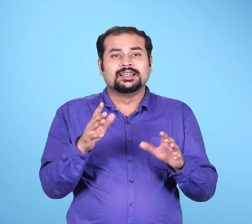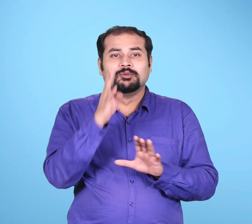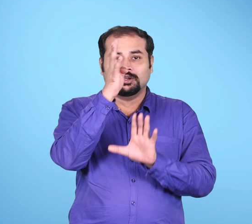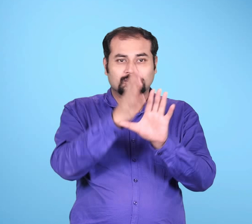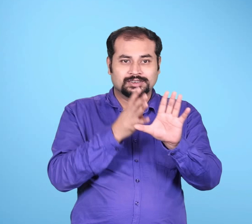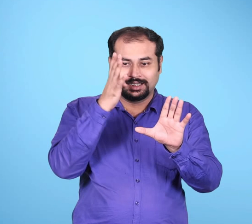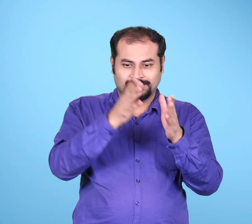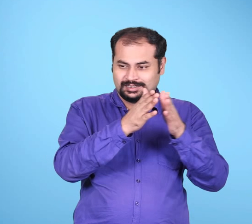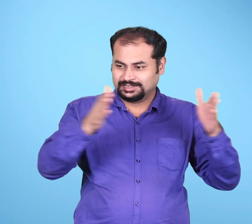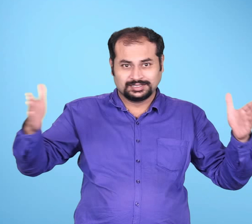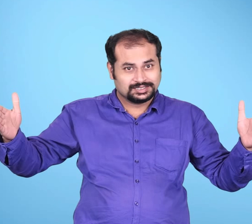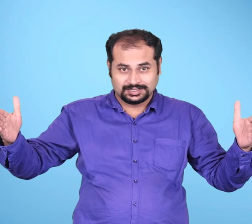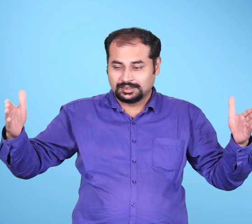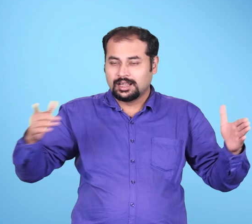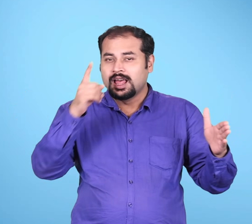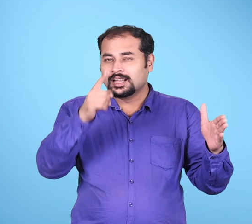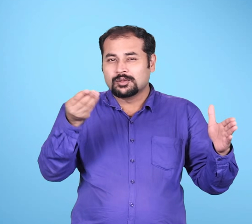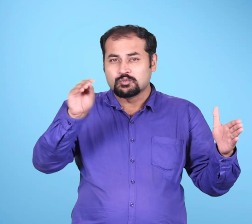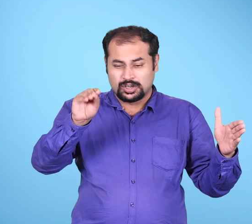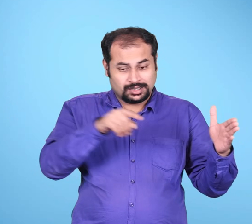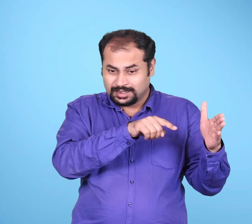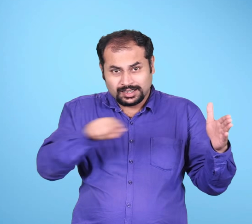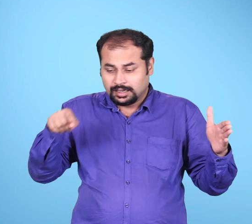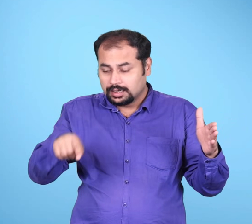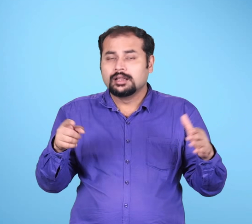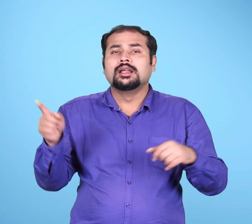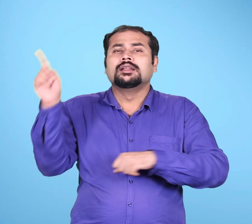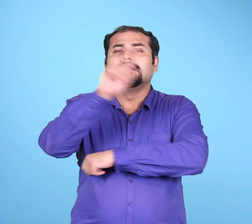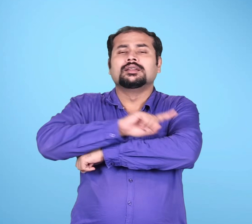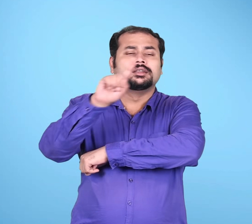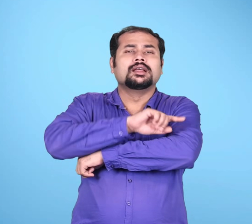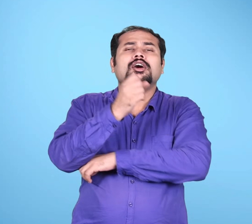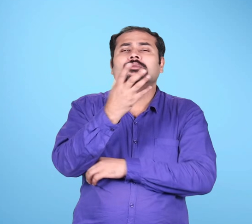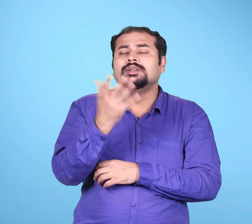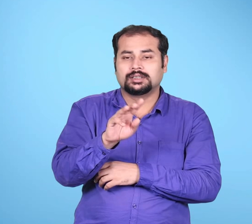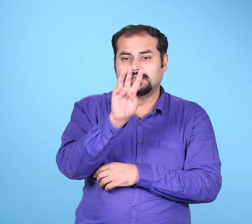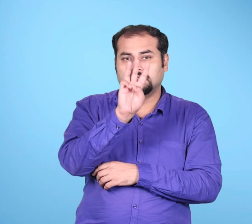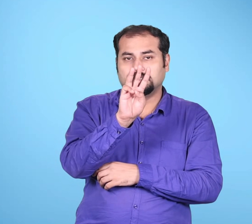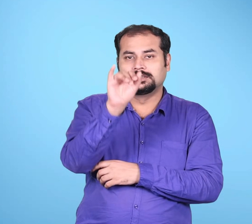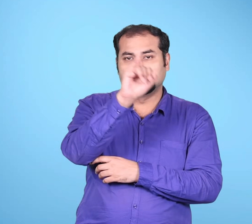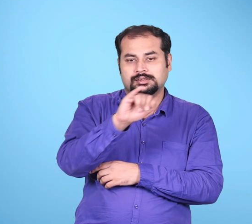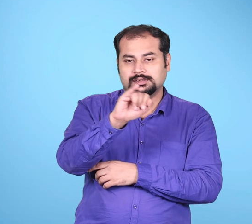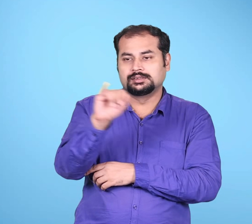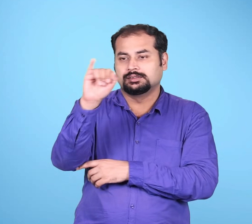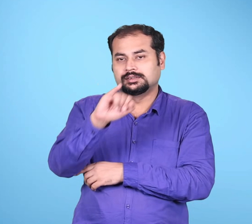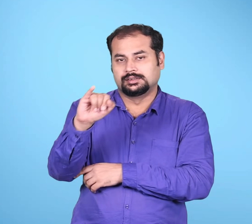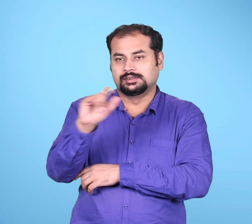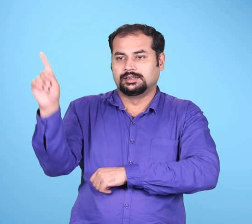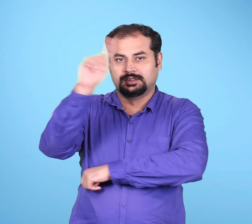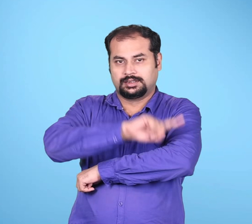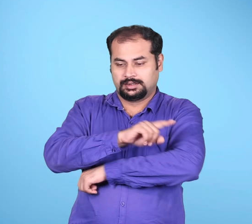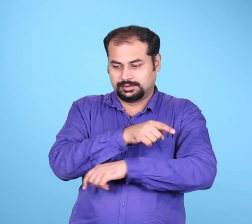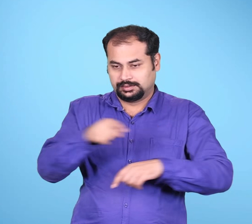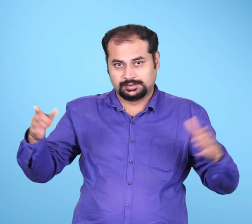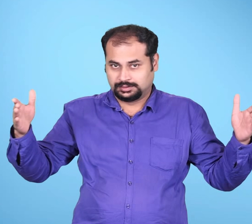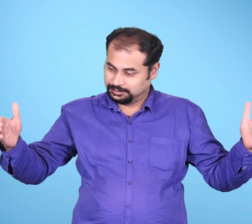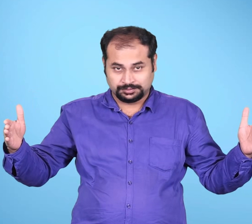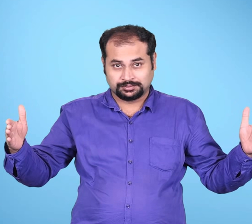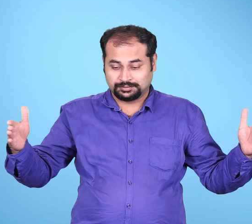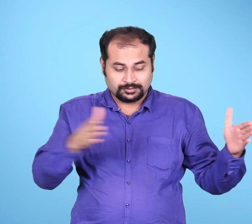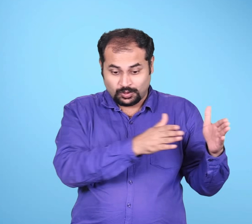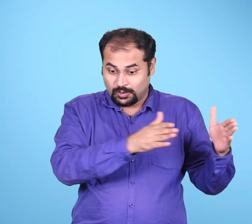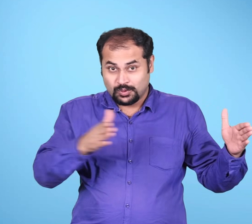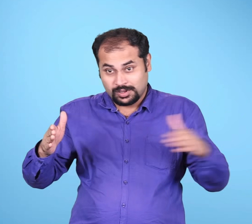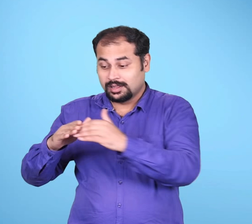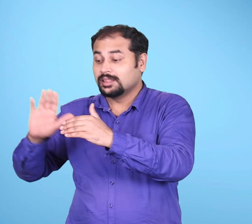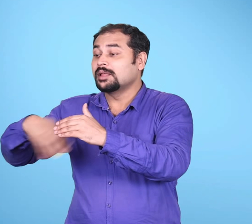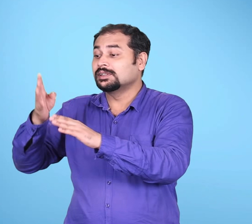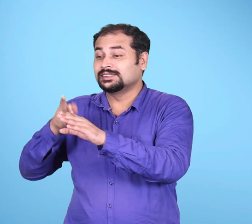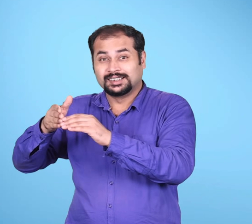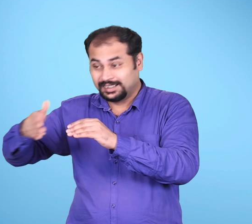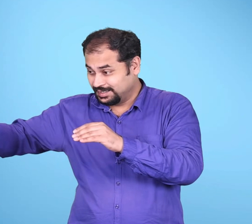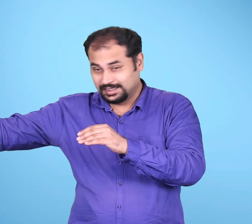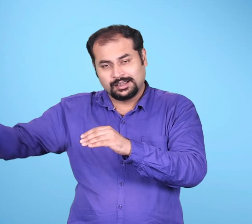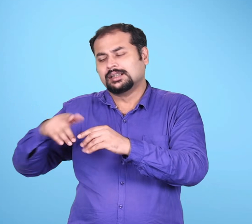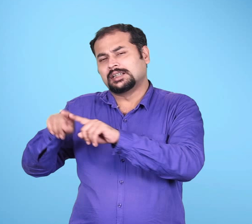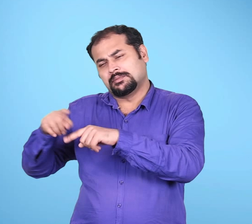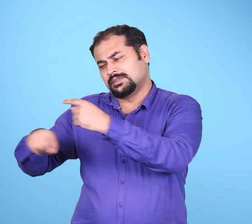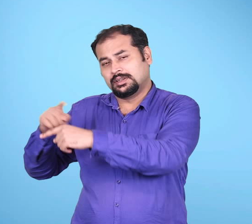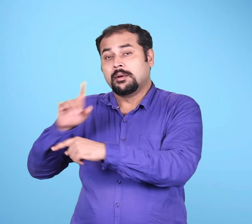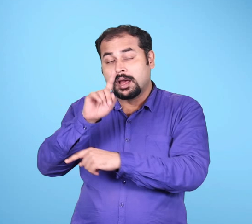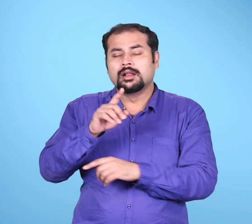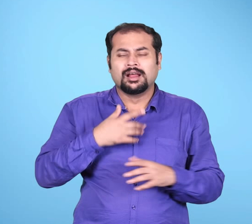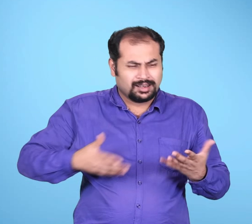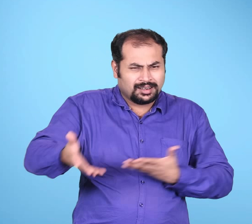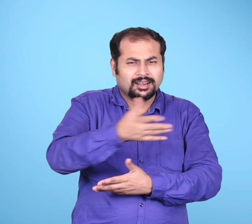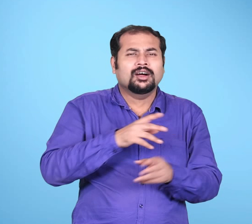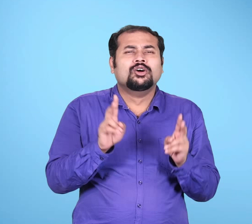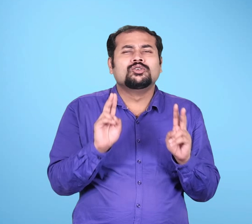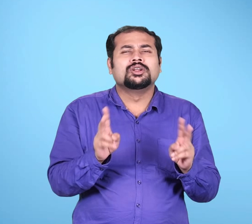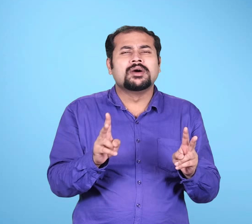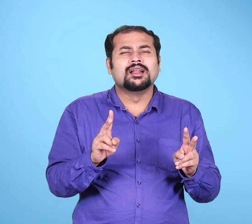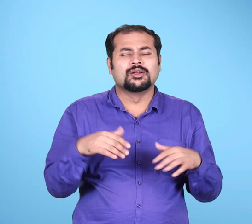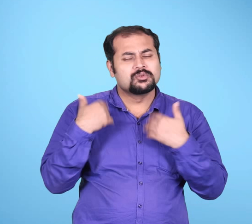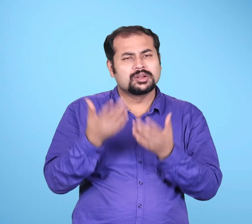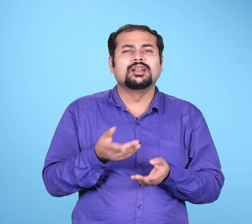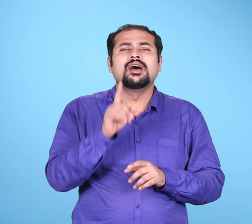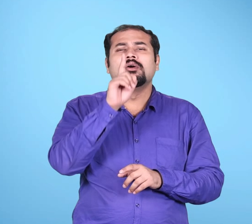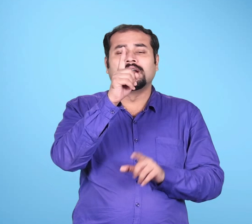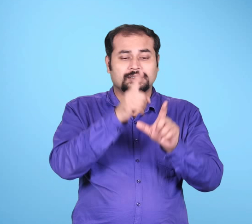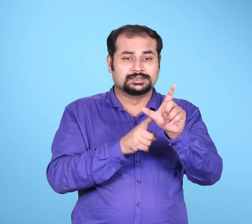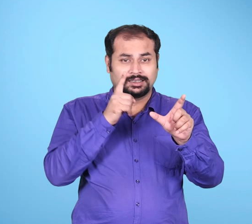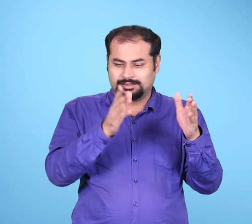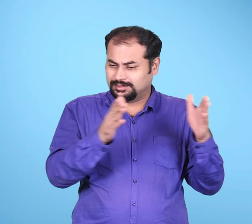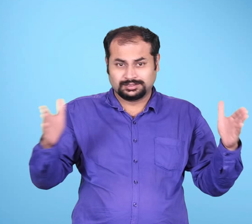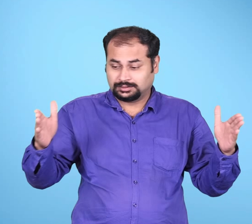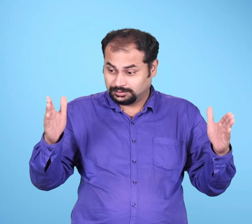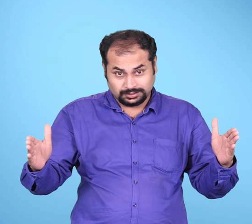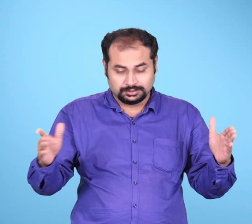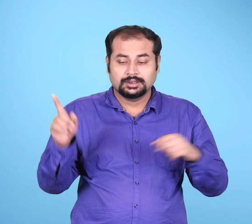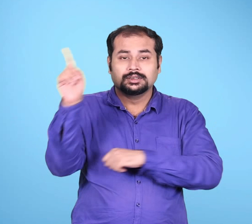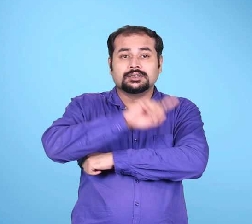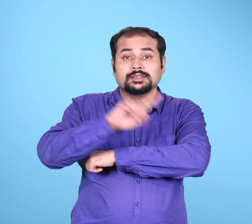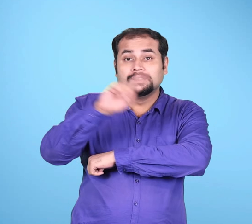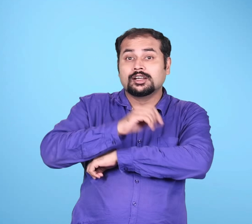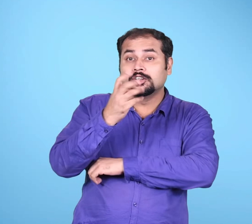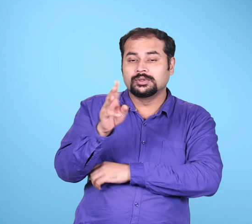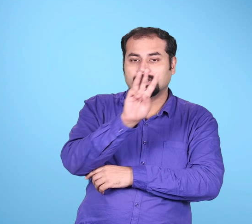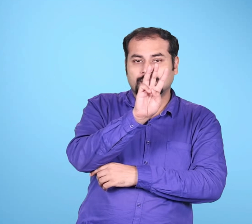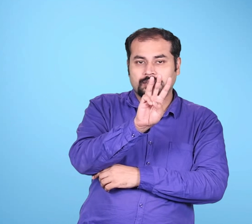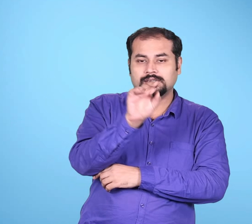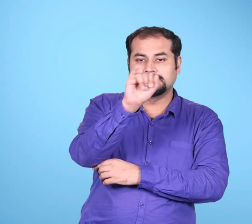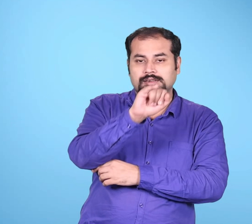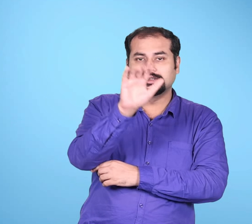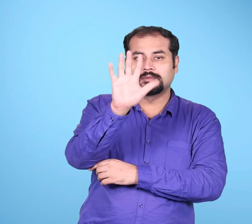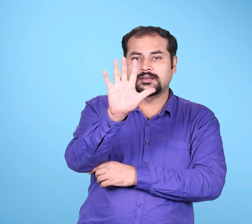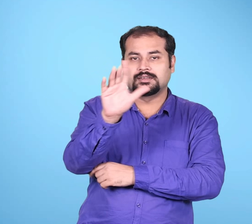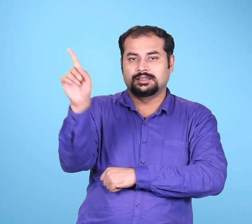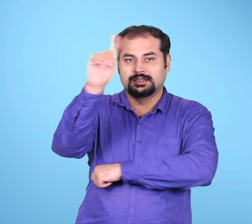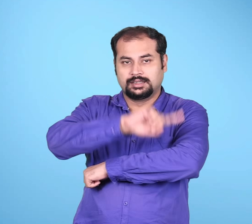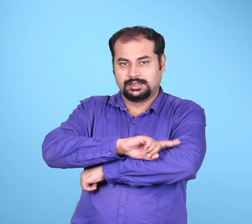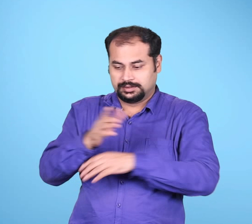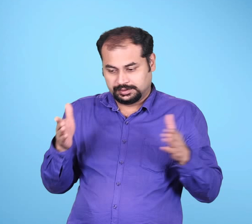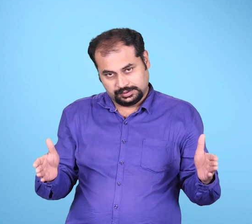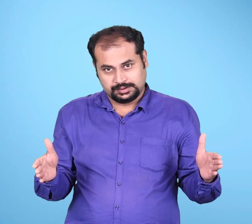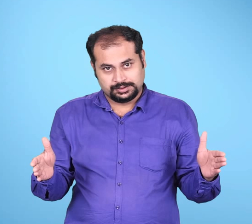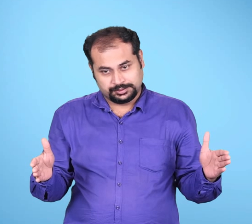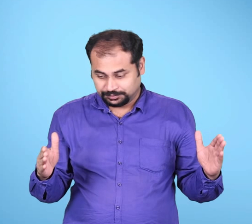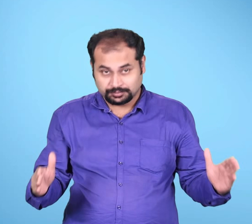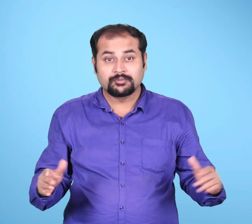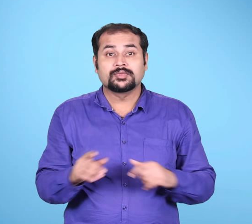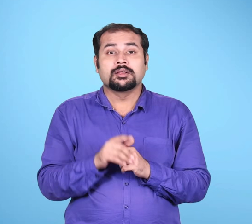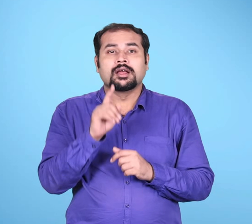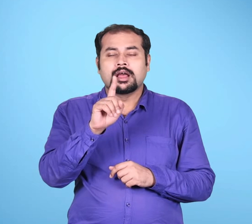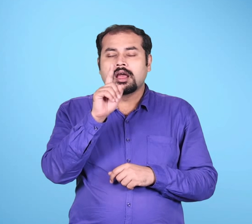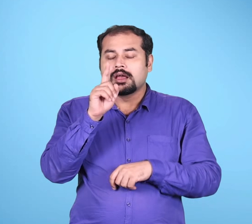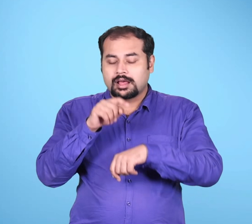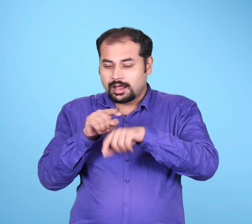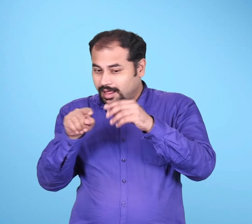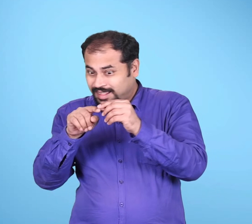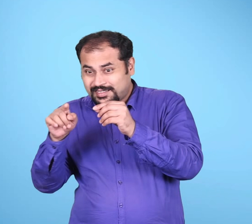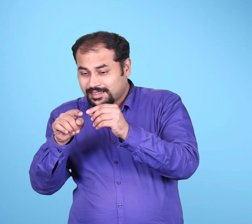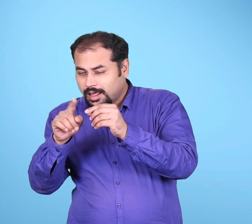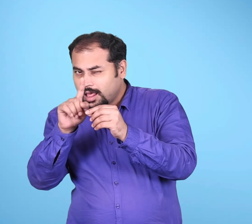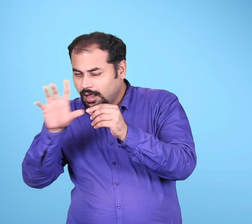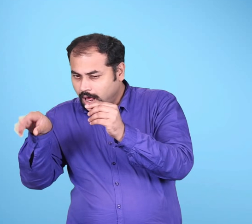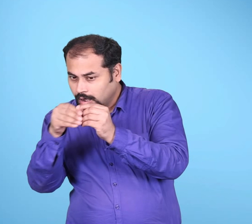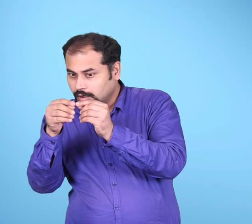A leap year is a year of 366 days. It comes every fourth year. Normally, one year is 365 days and 6 hours taken by earth